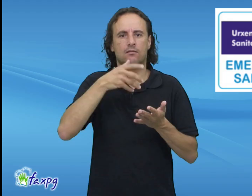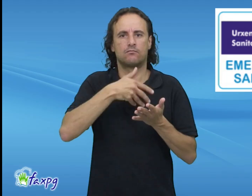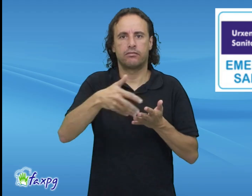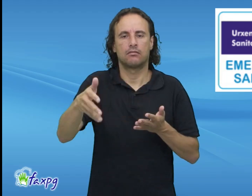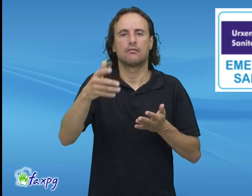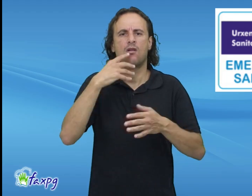sangre